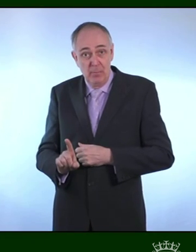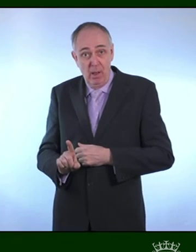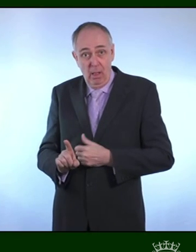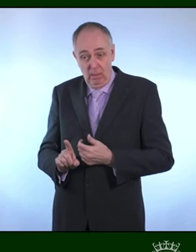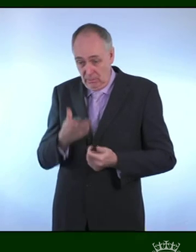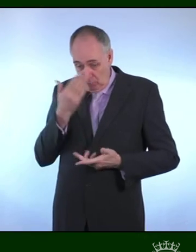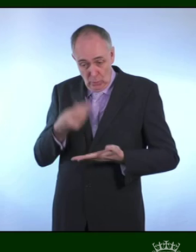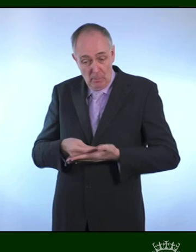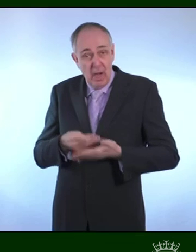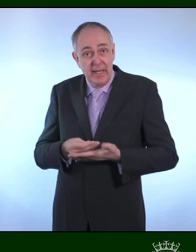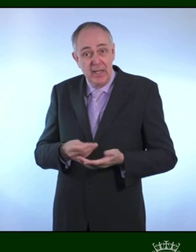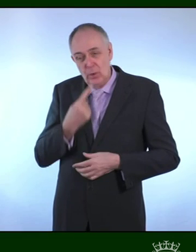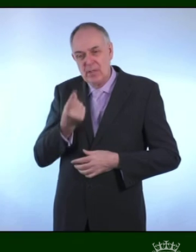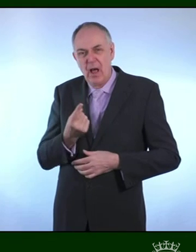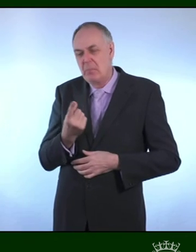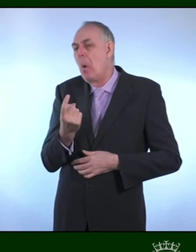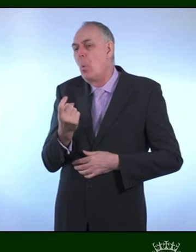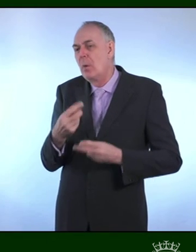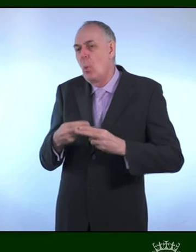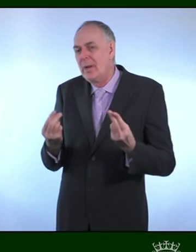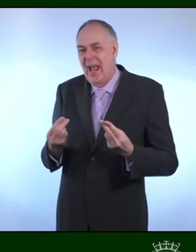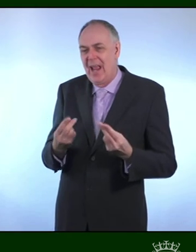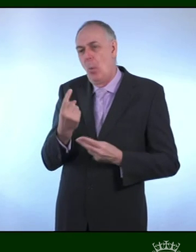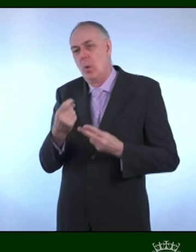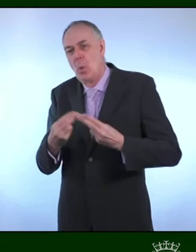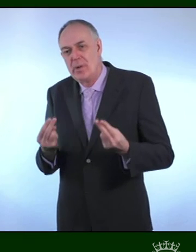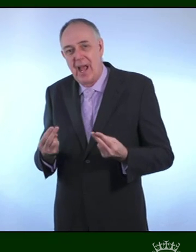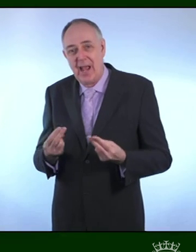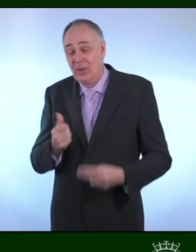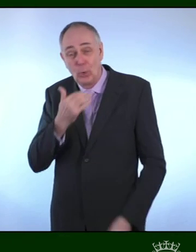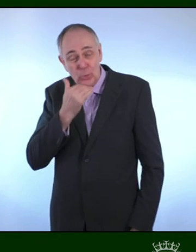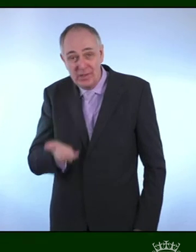Telling them to wait another day simply is not good enough.